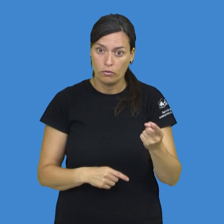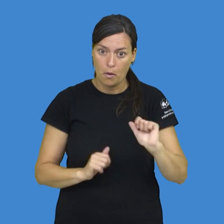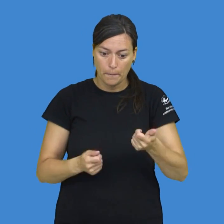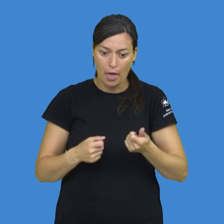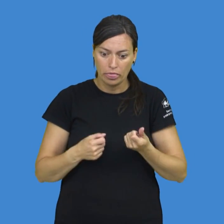empezar